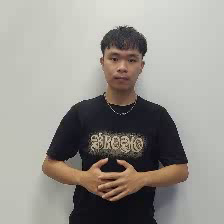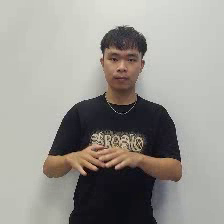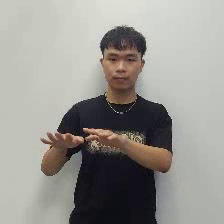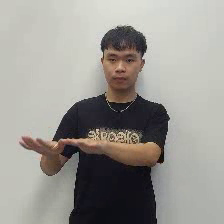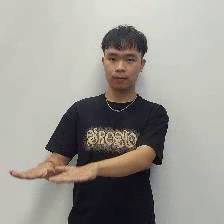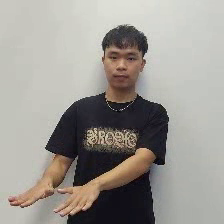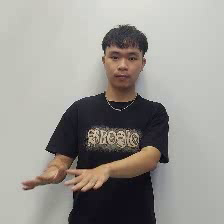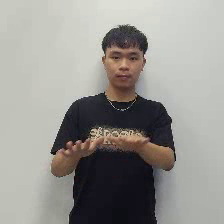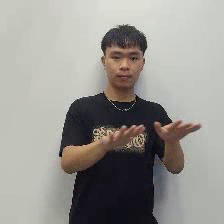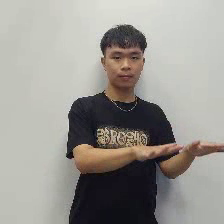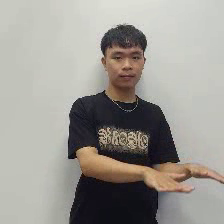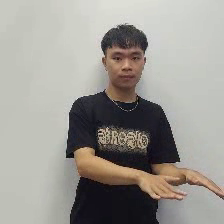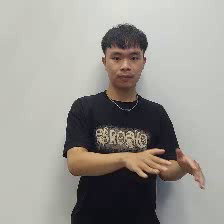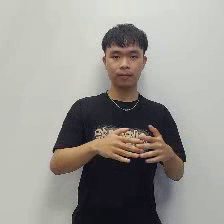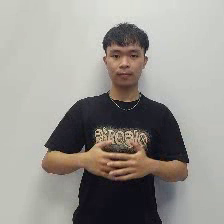Chậm lại